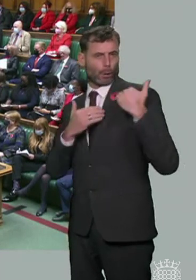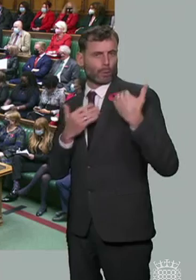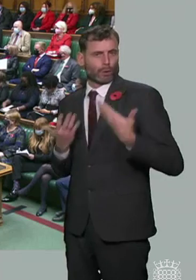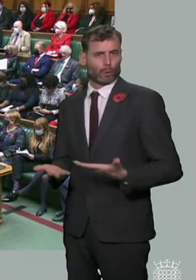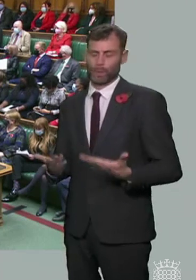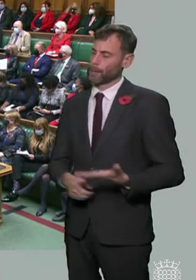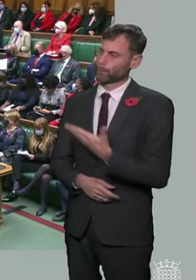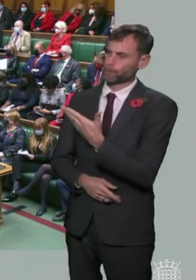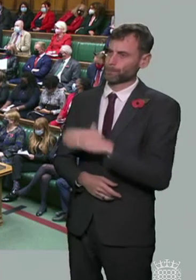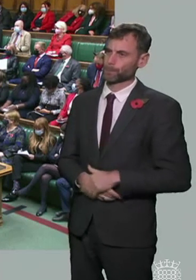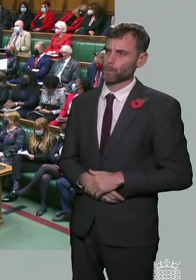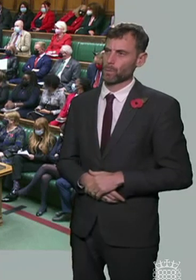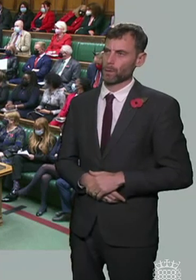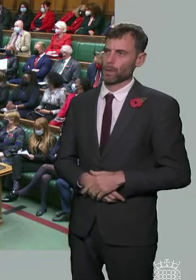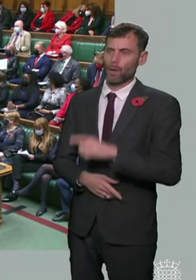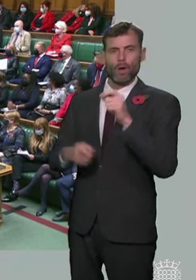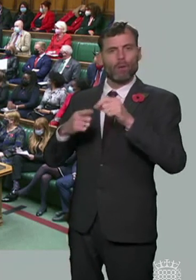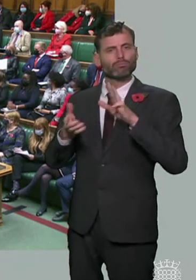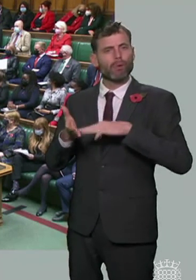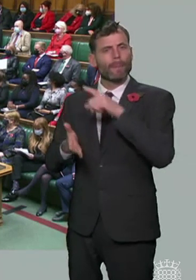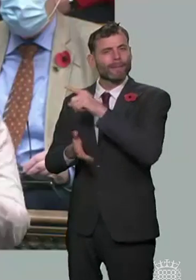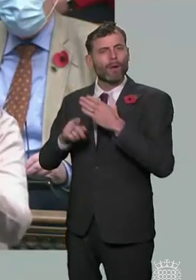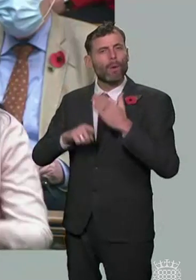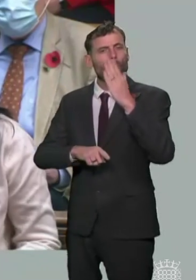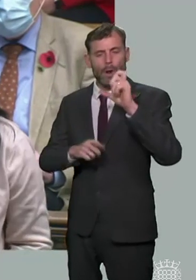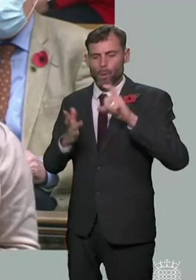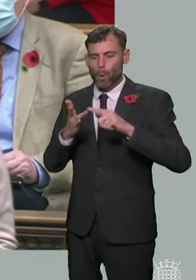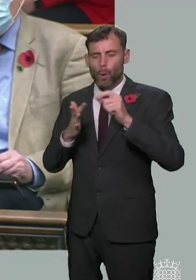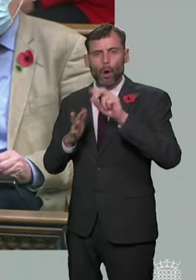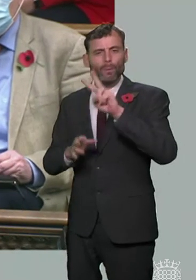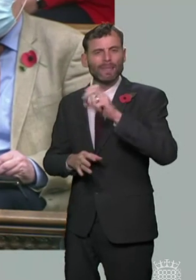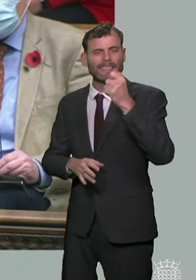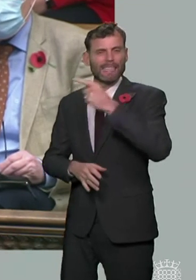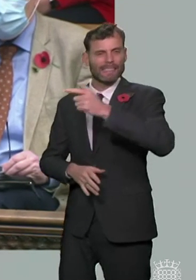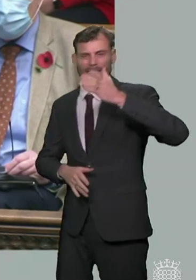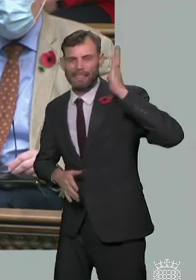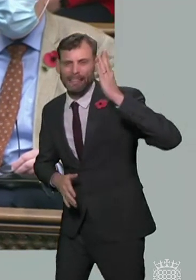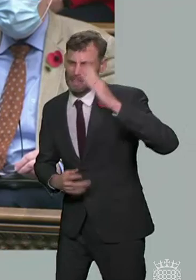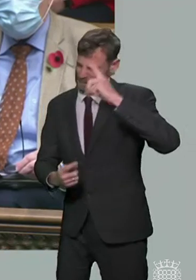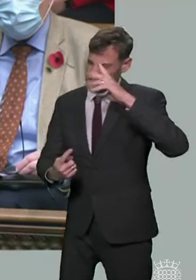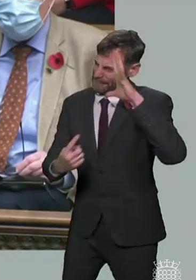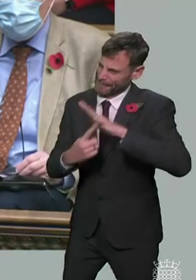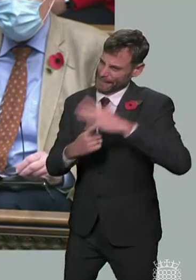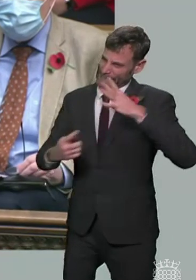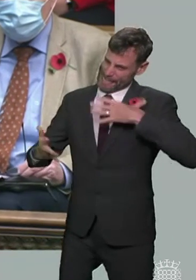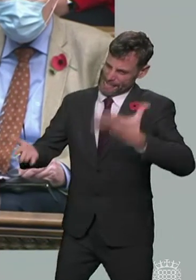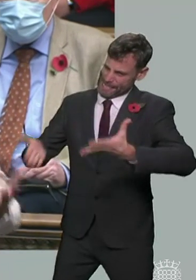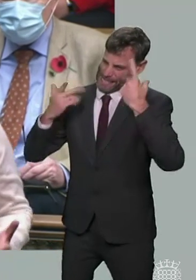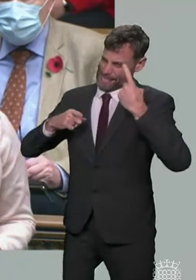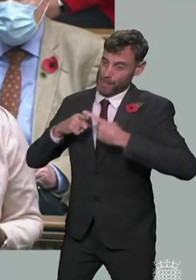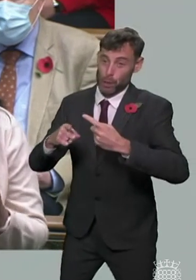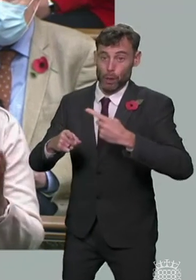The Prime Minister has been busy preaching urgency this week at COP26, and I hope that he has caught up with his sleep.